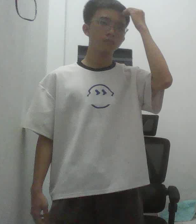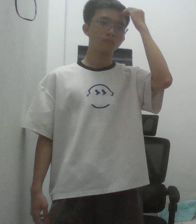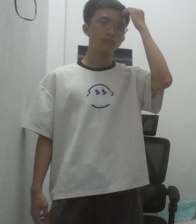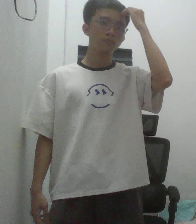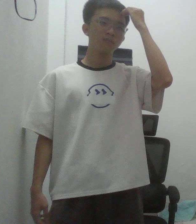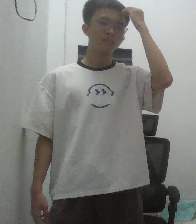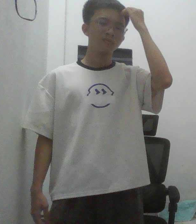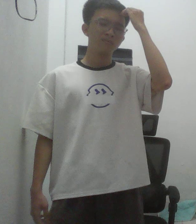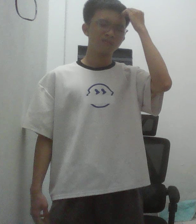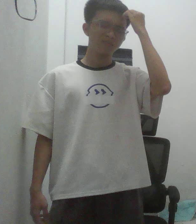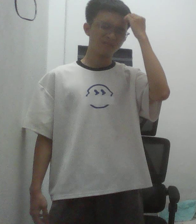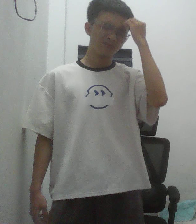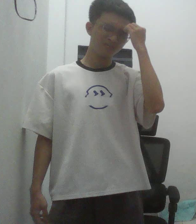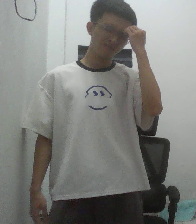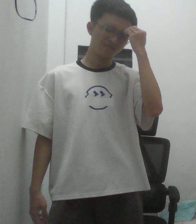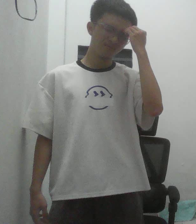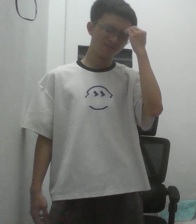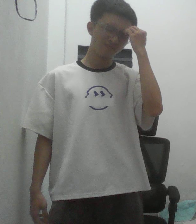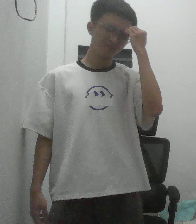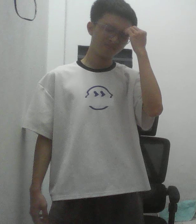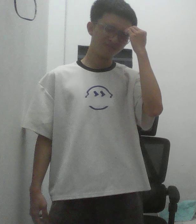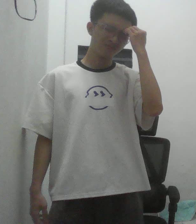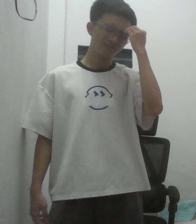benh